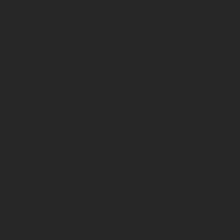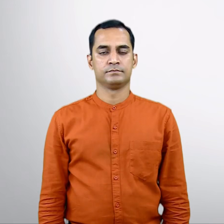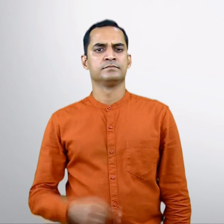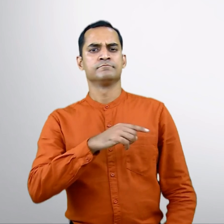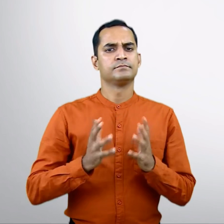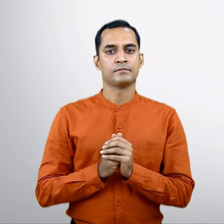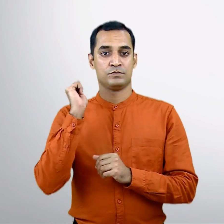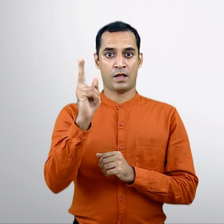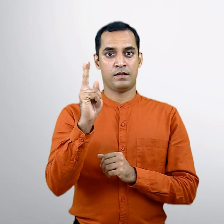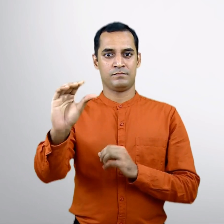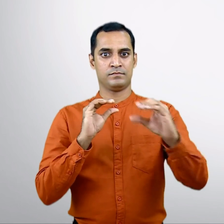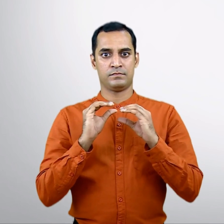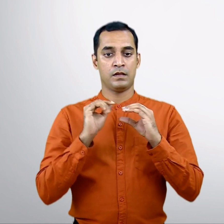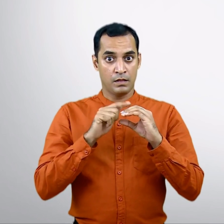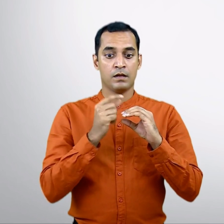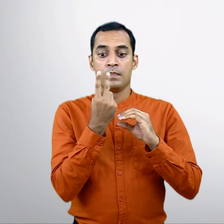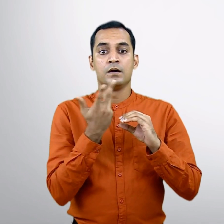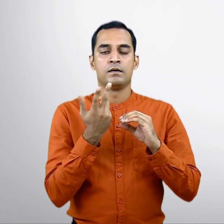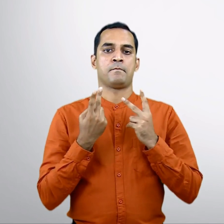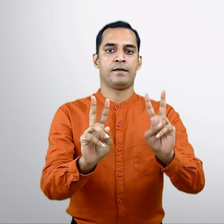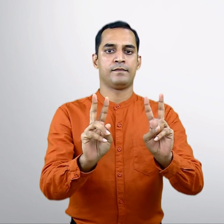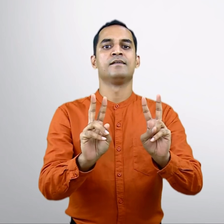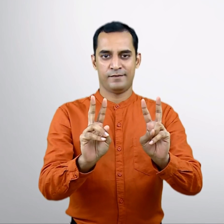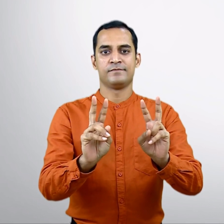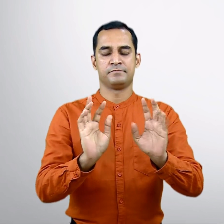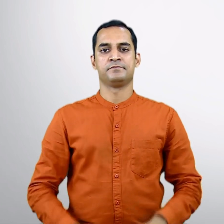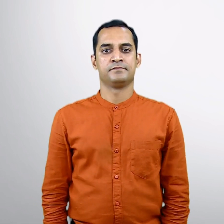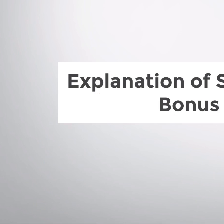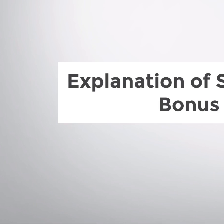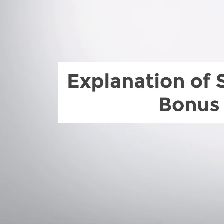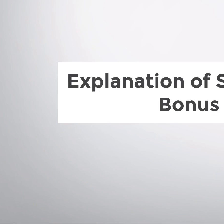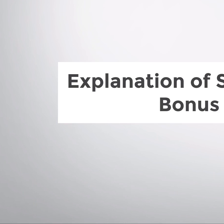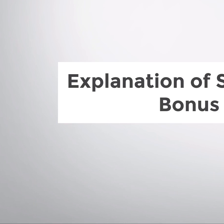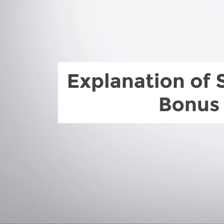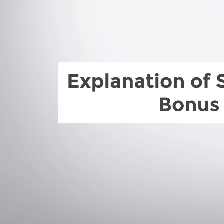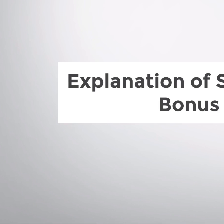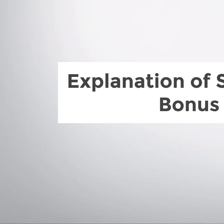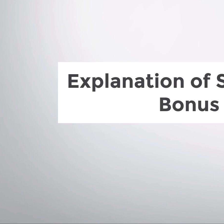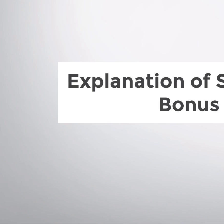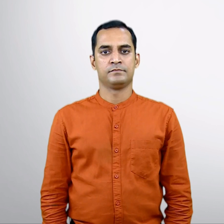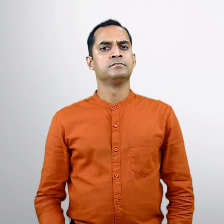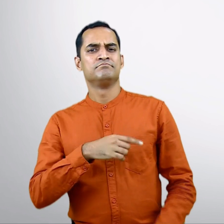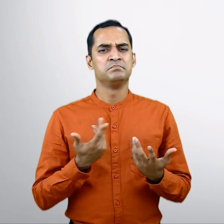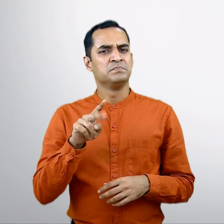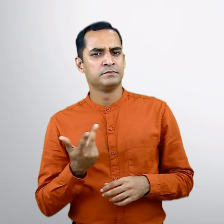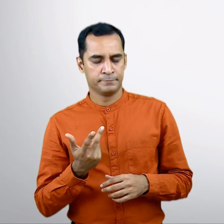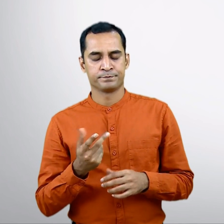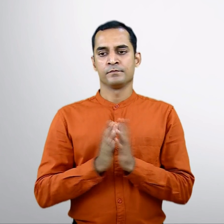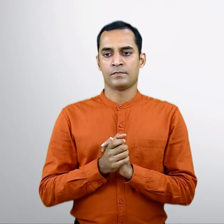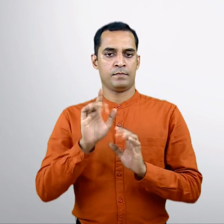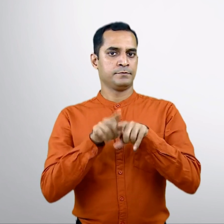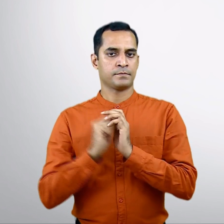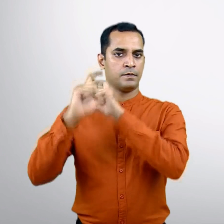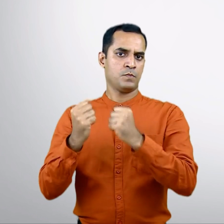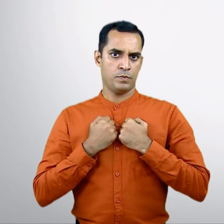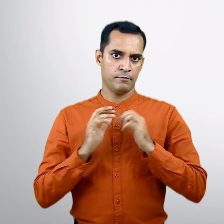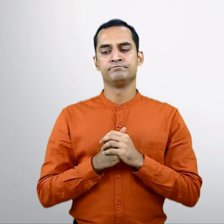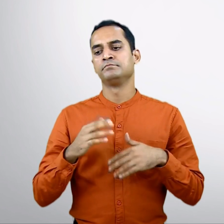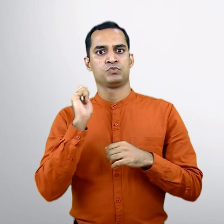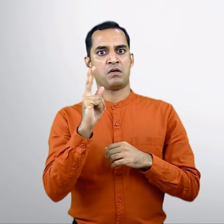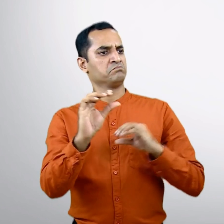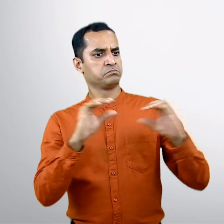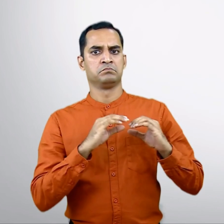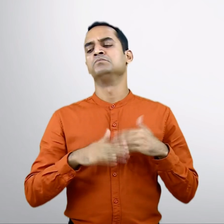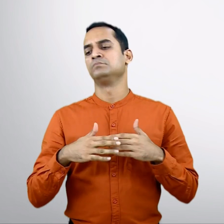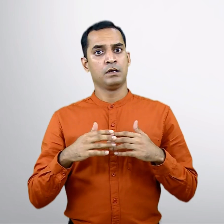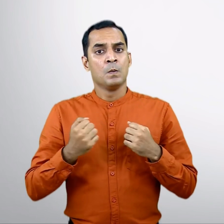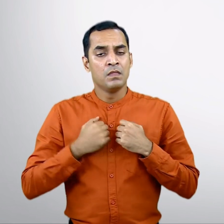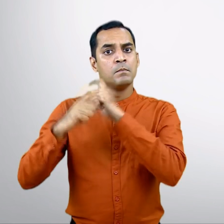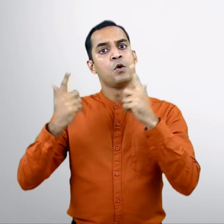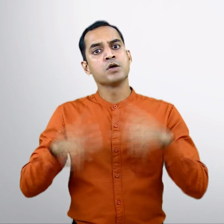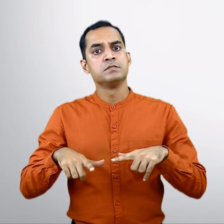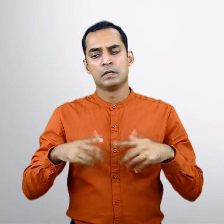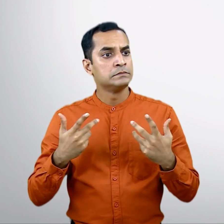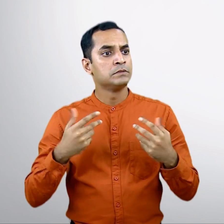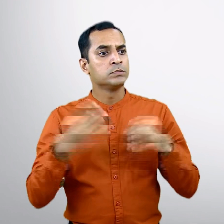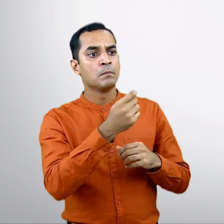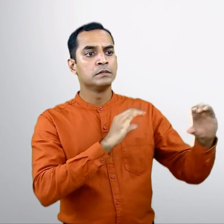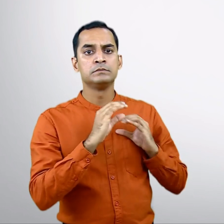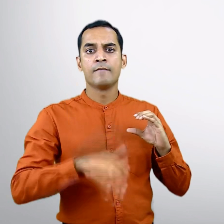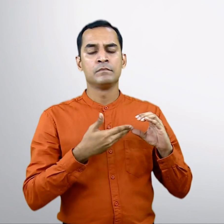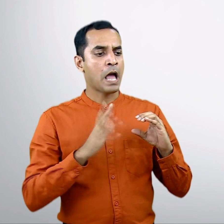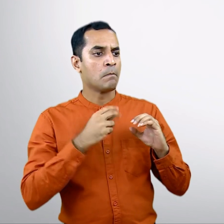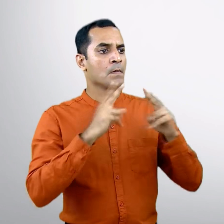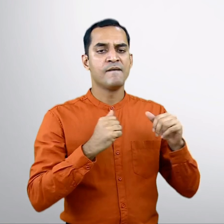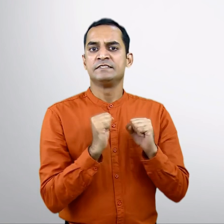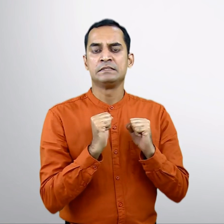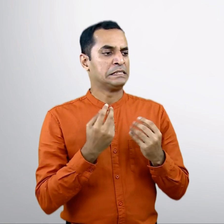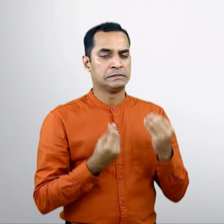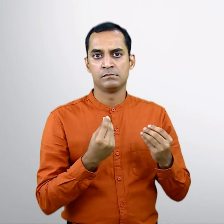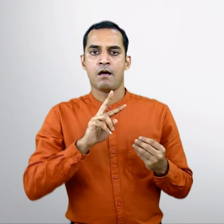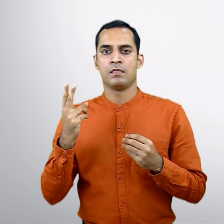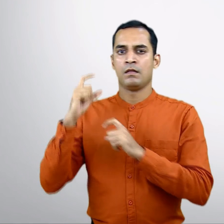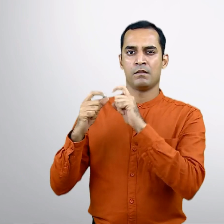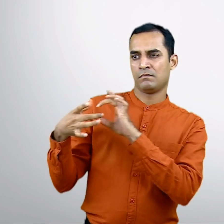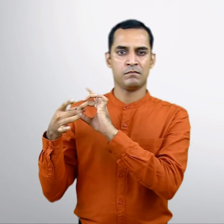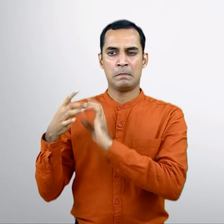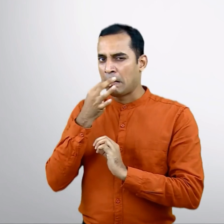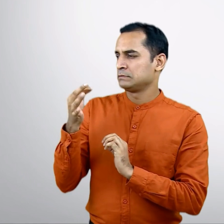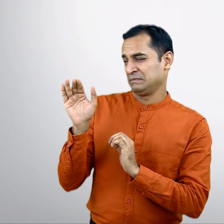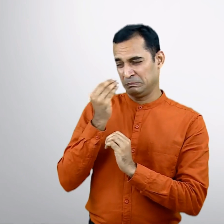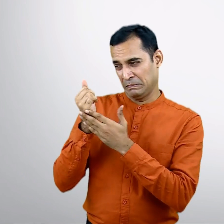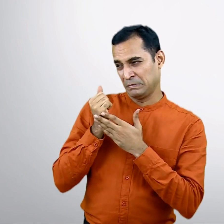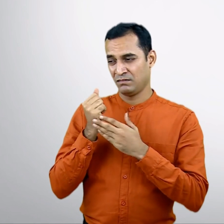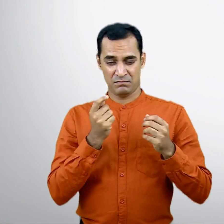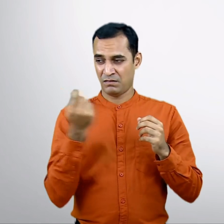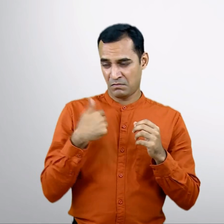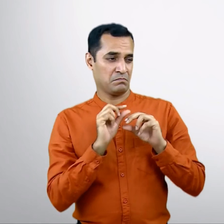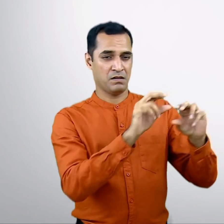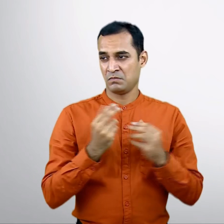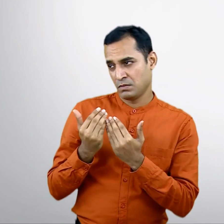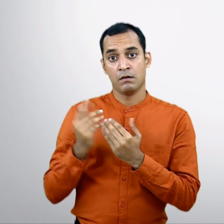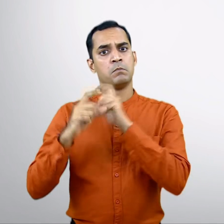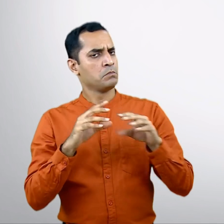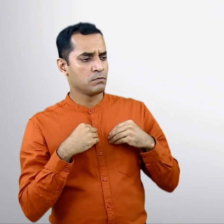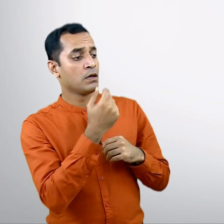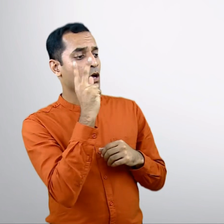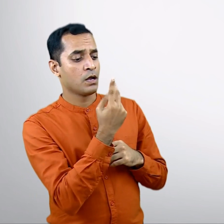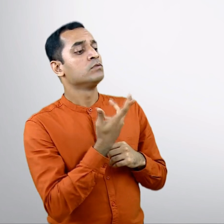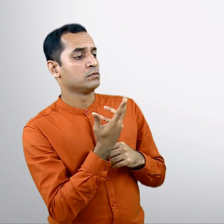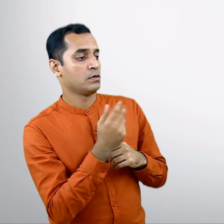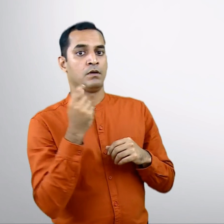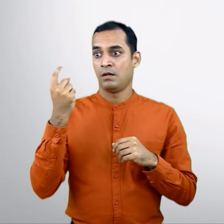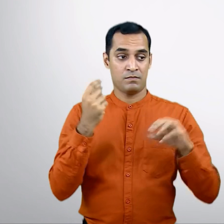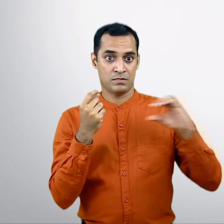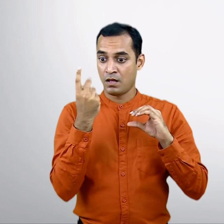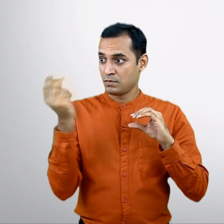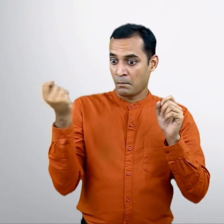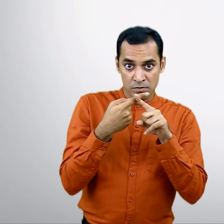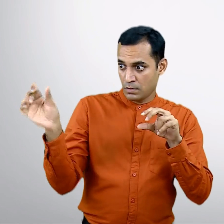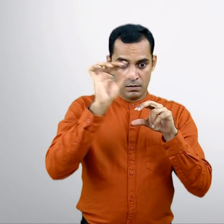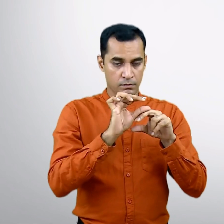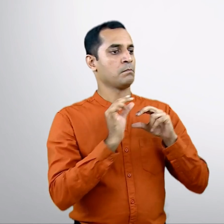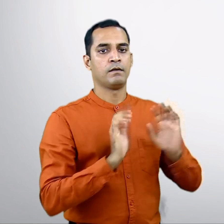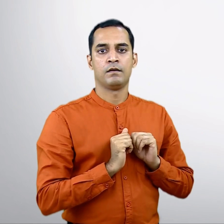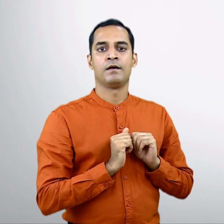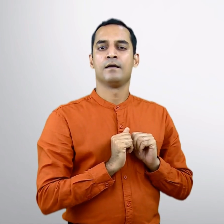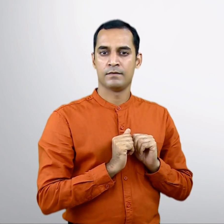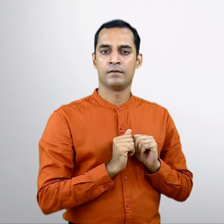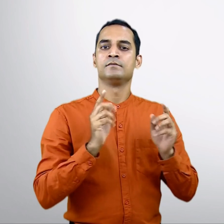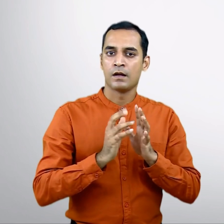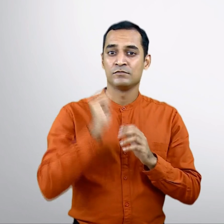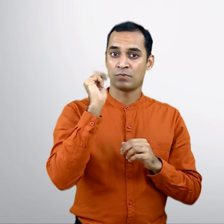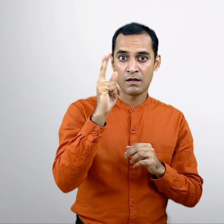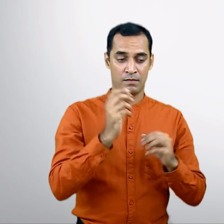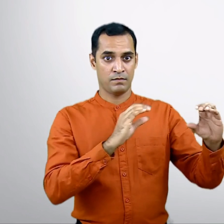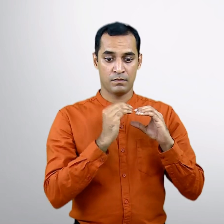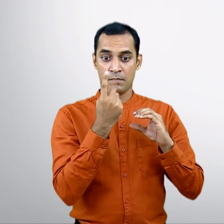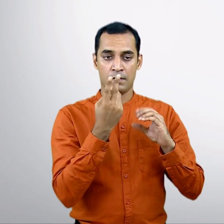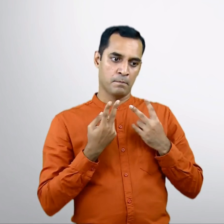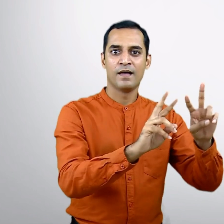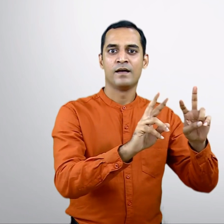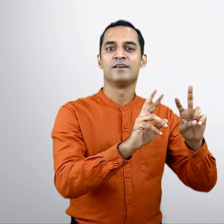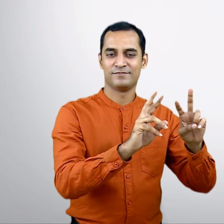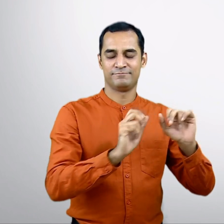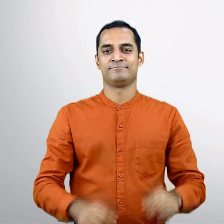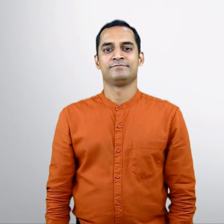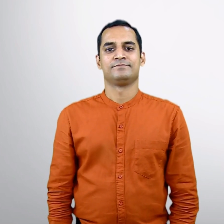Stock Dividend Bonus Shares